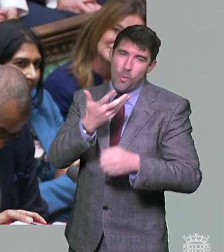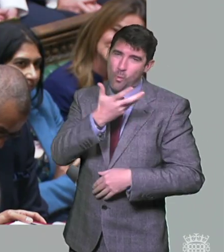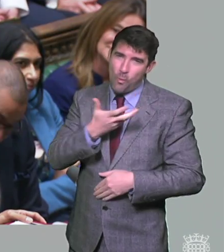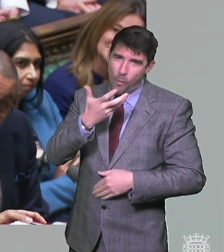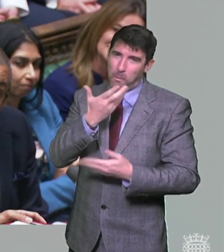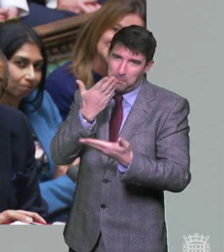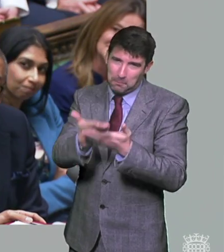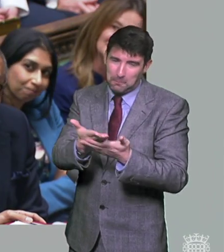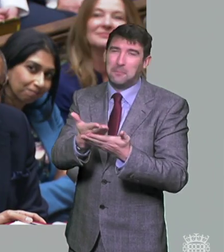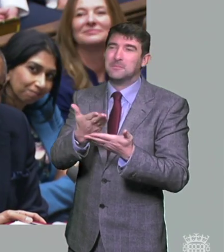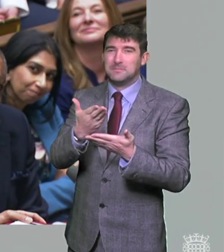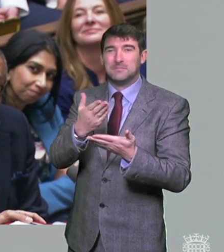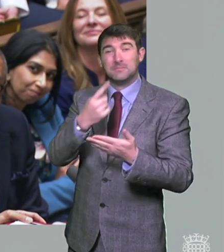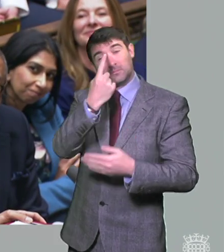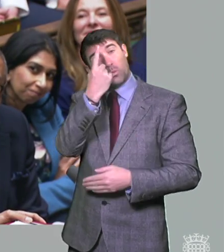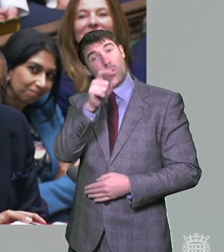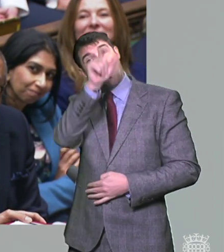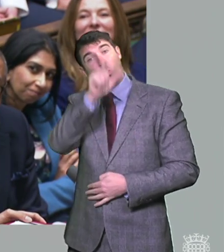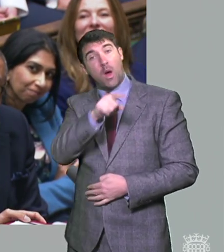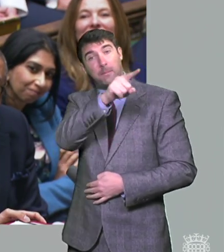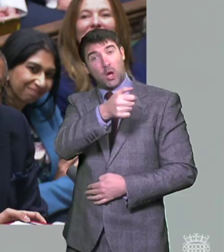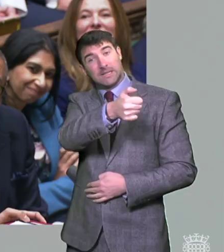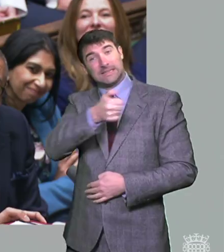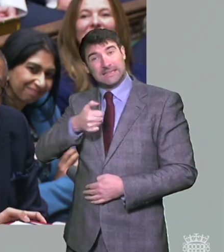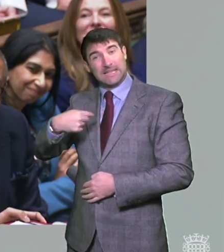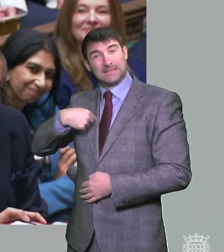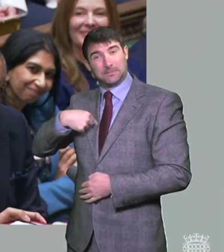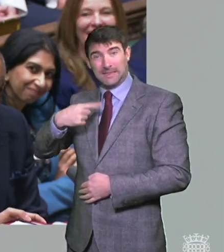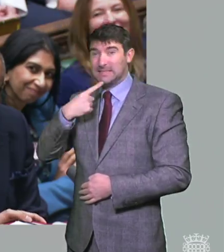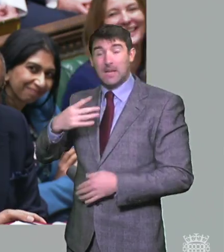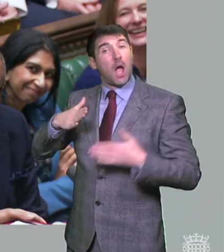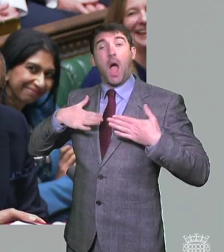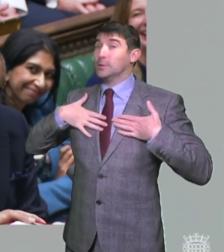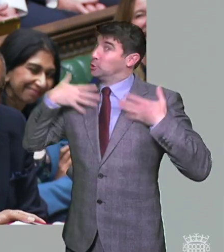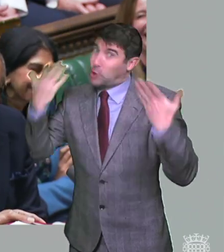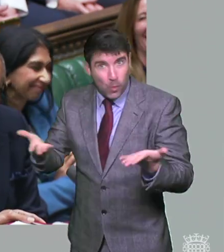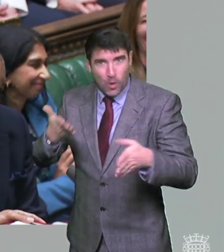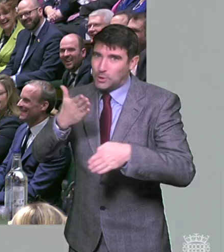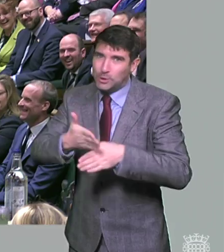I can confirm that he must be the only person who texted me in the last 24 hours to say that he did not want a job.